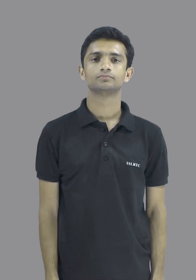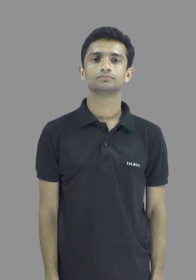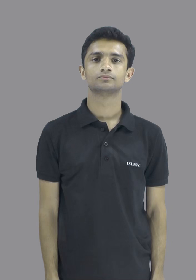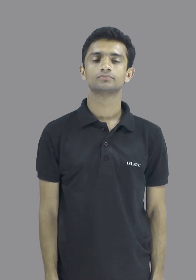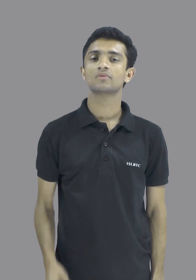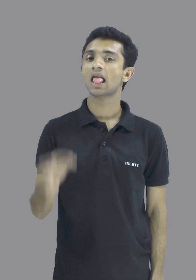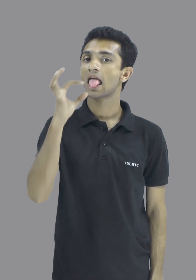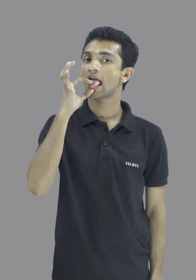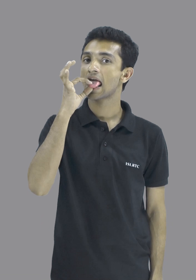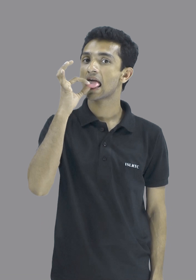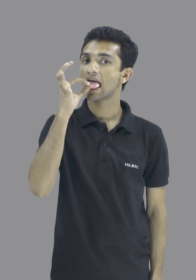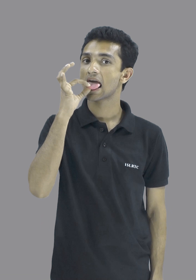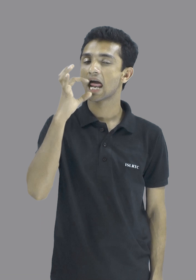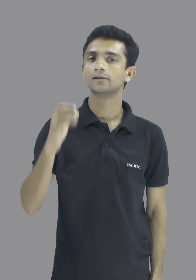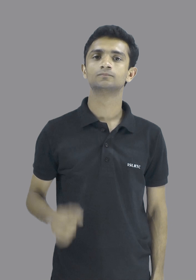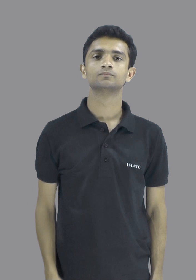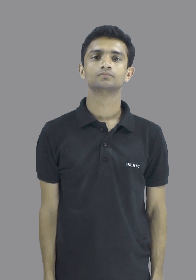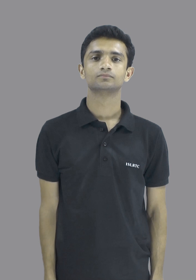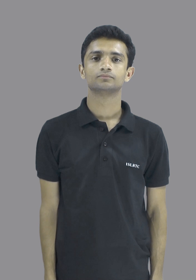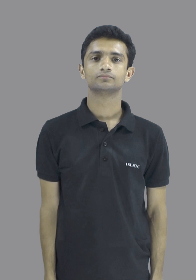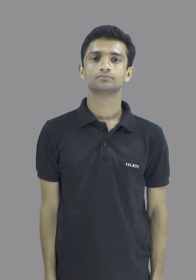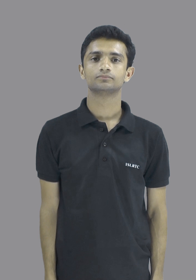Tongue